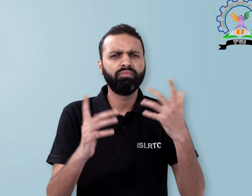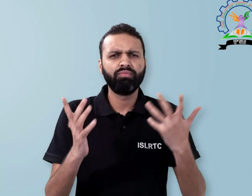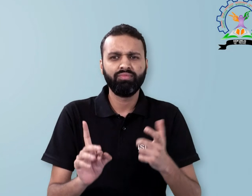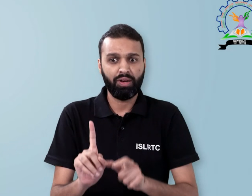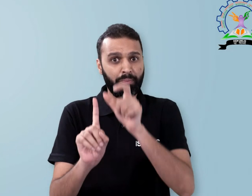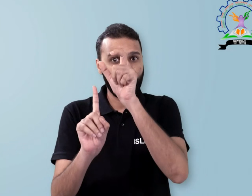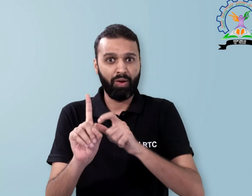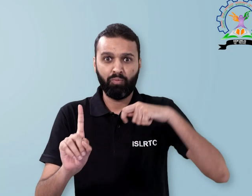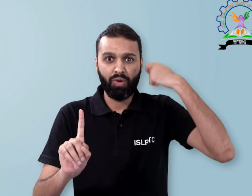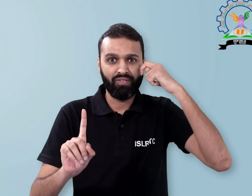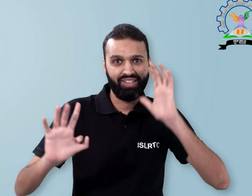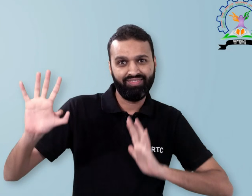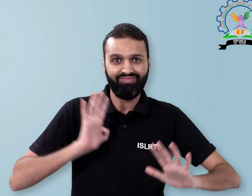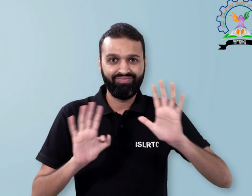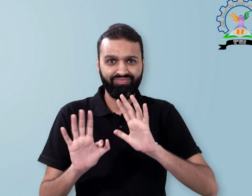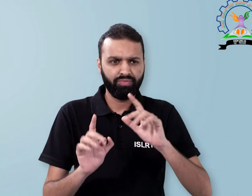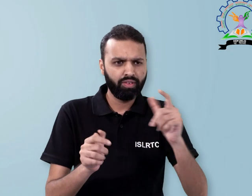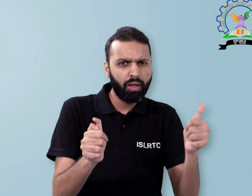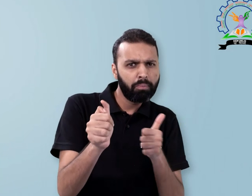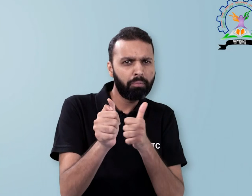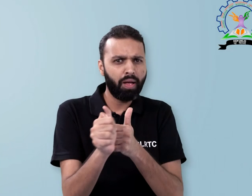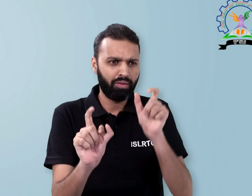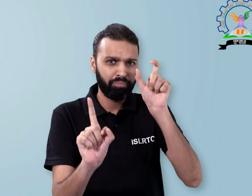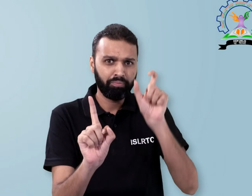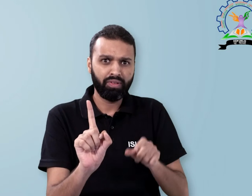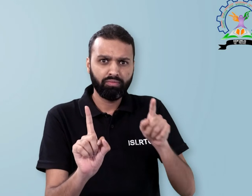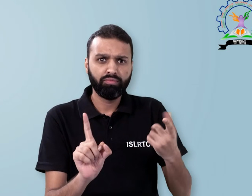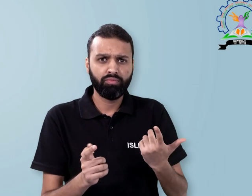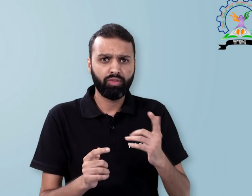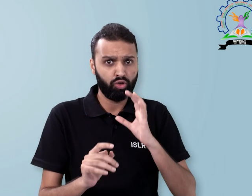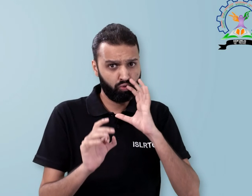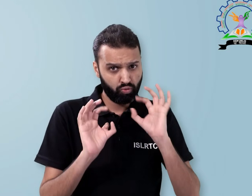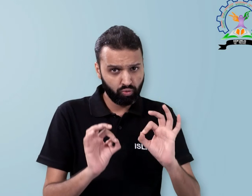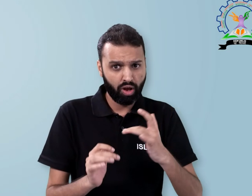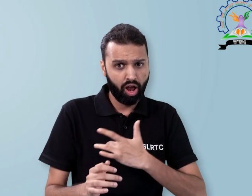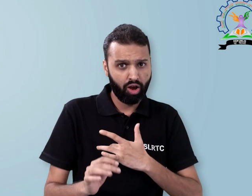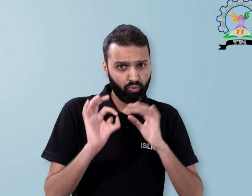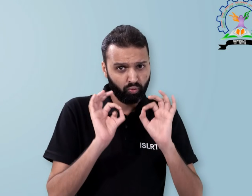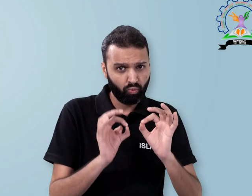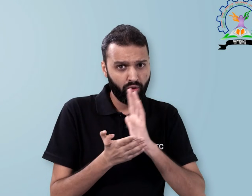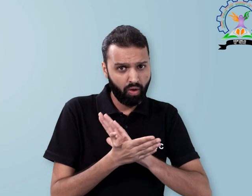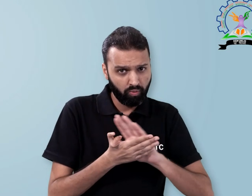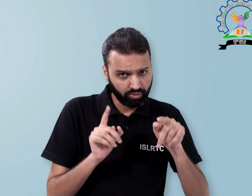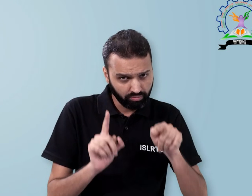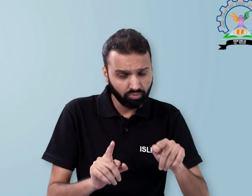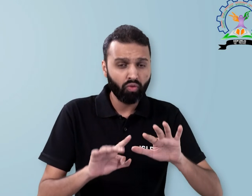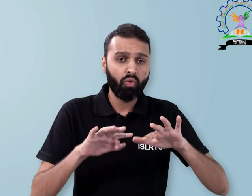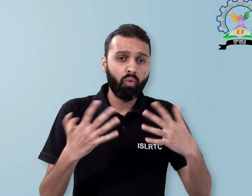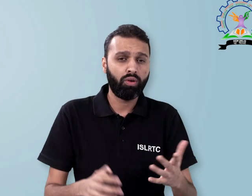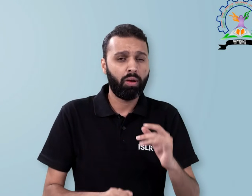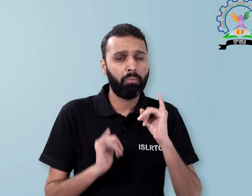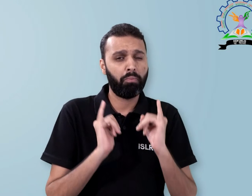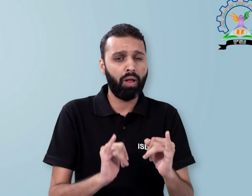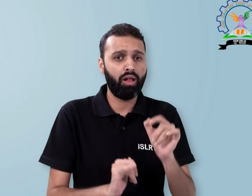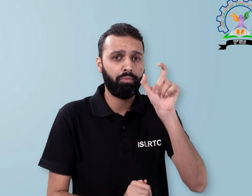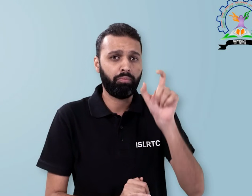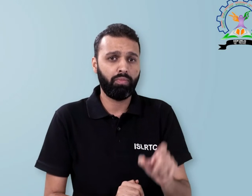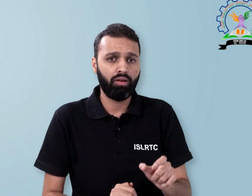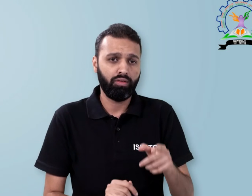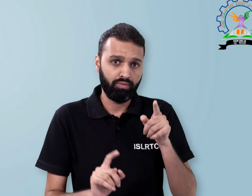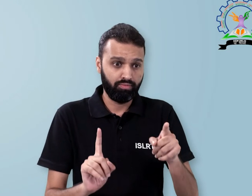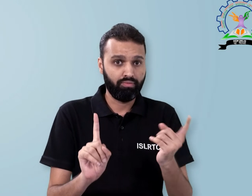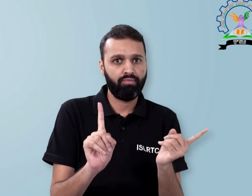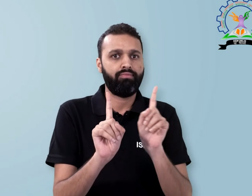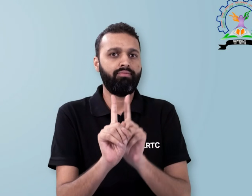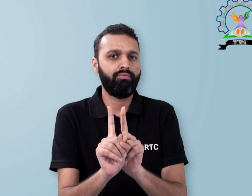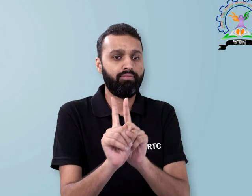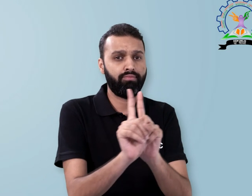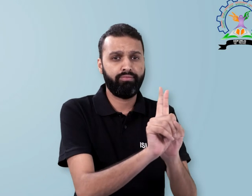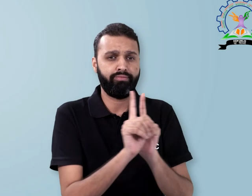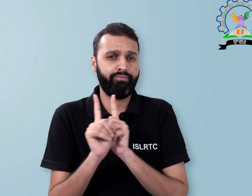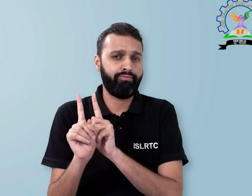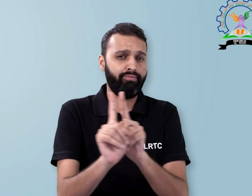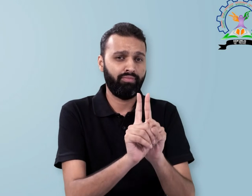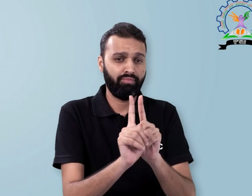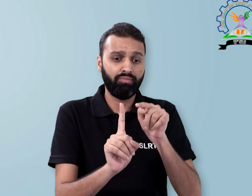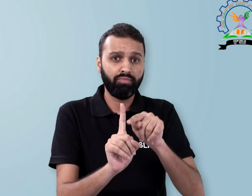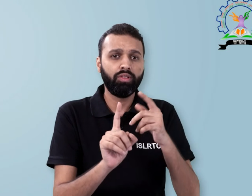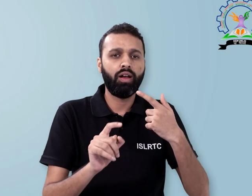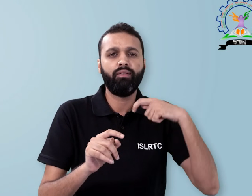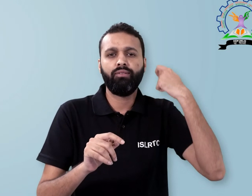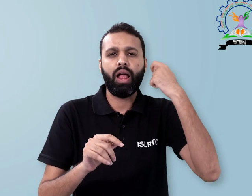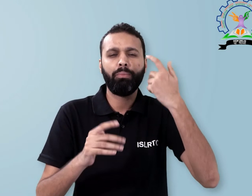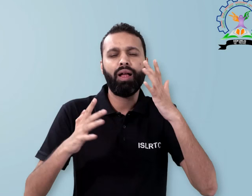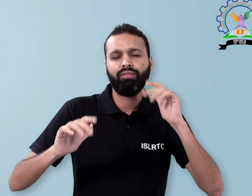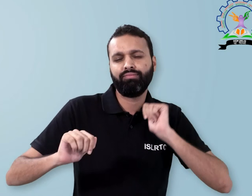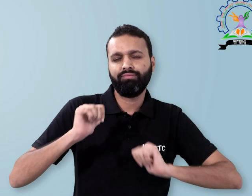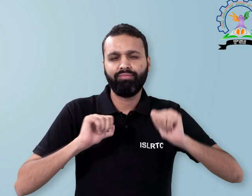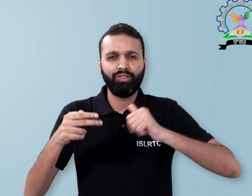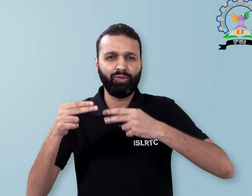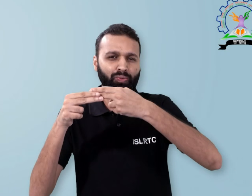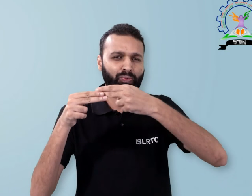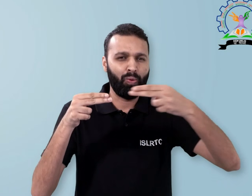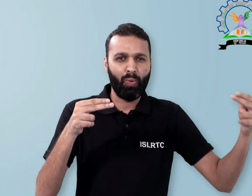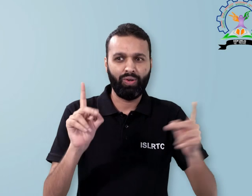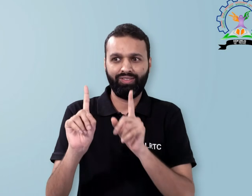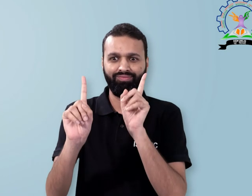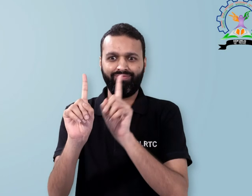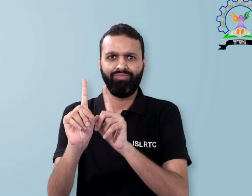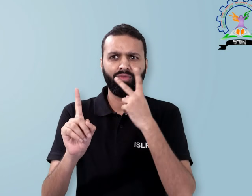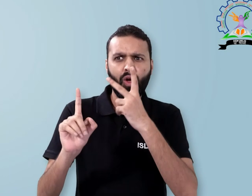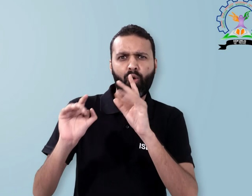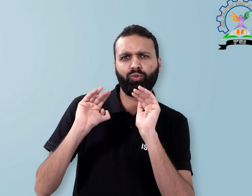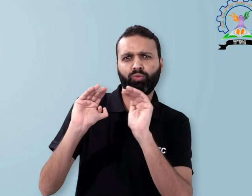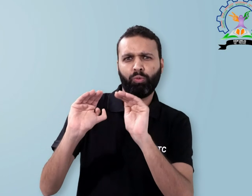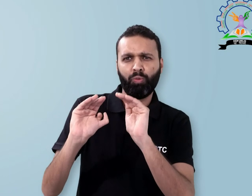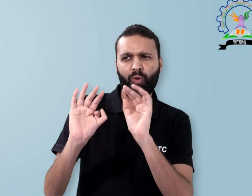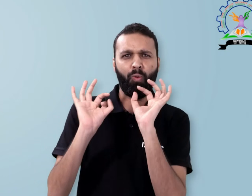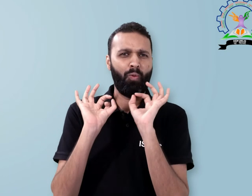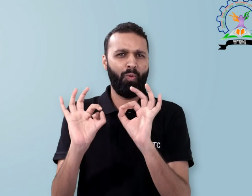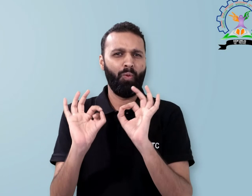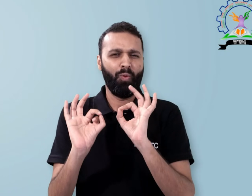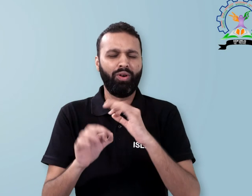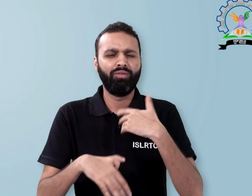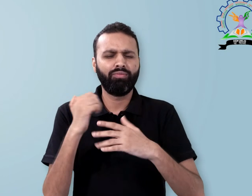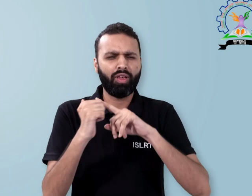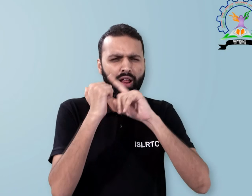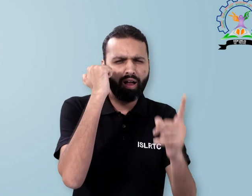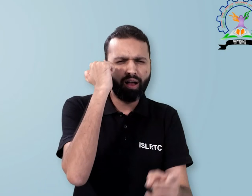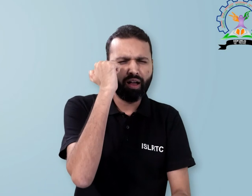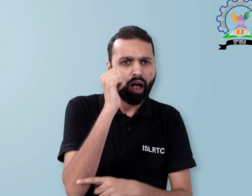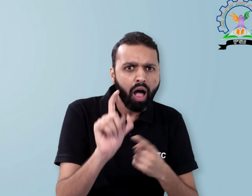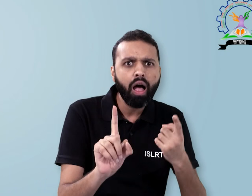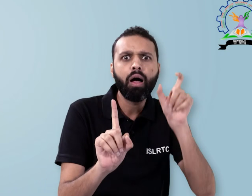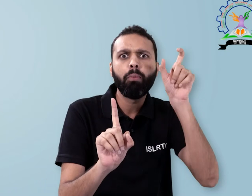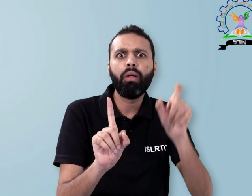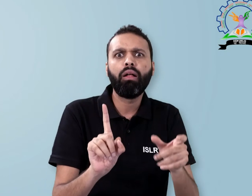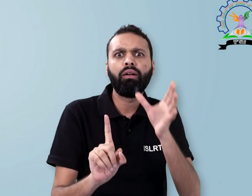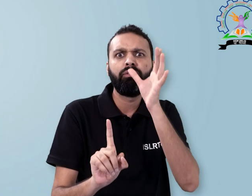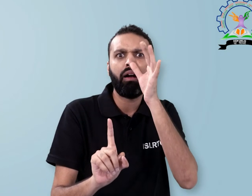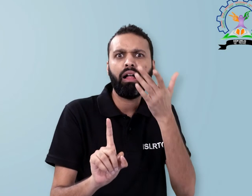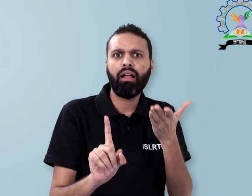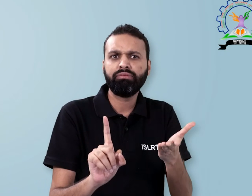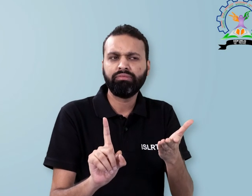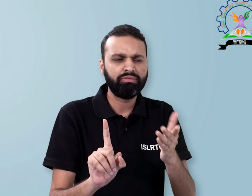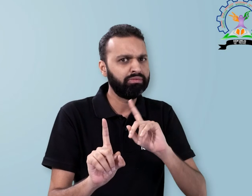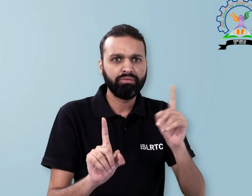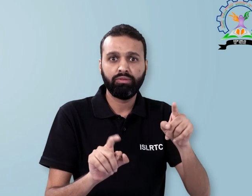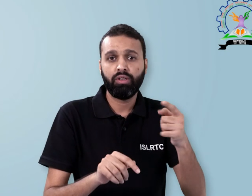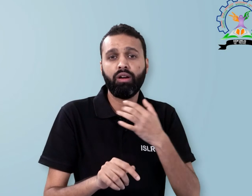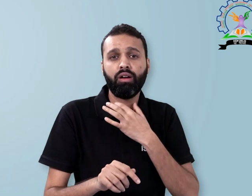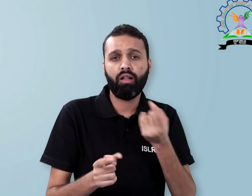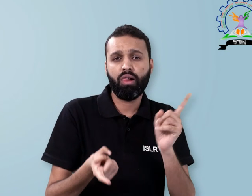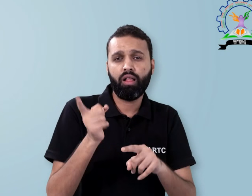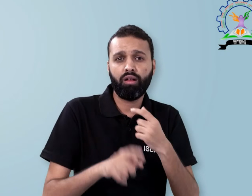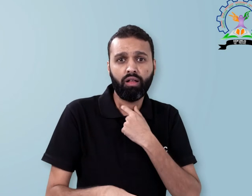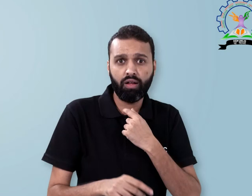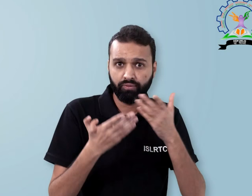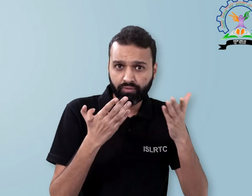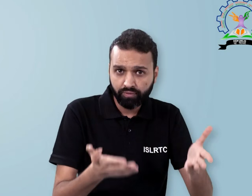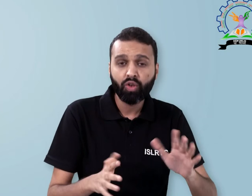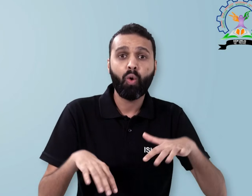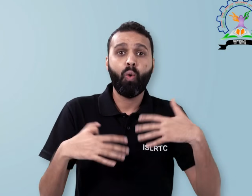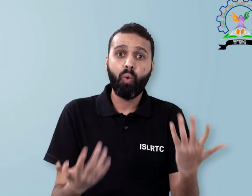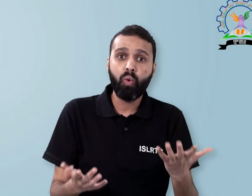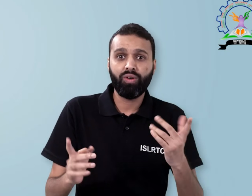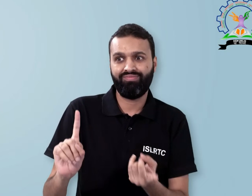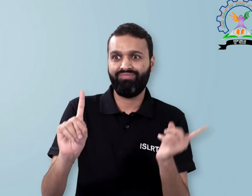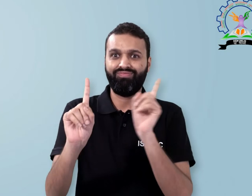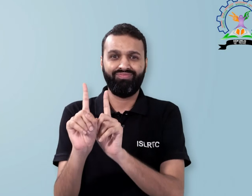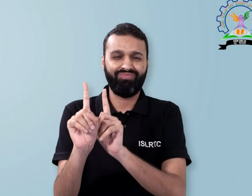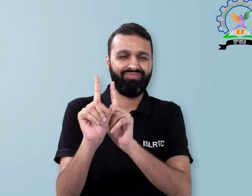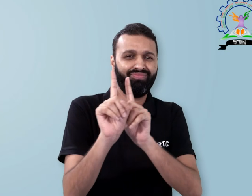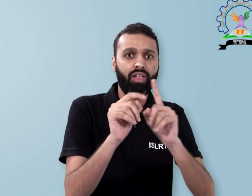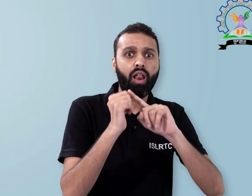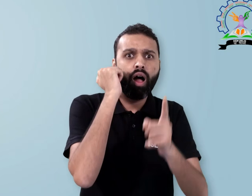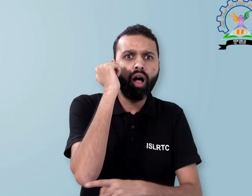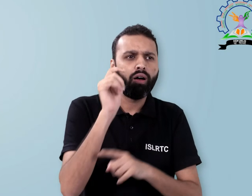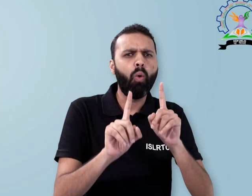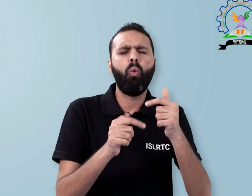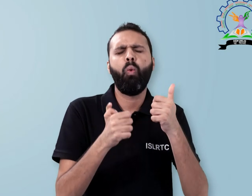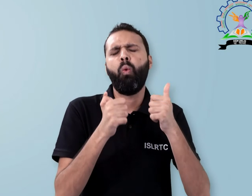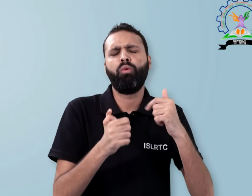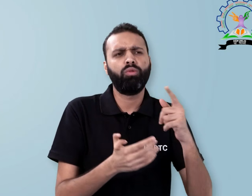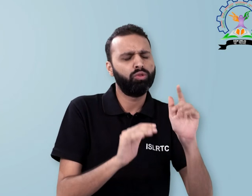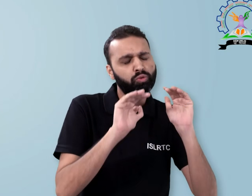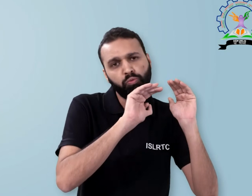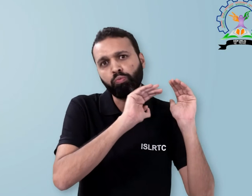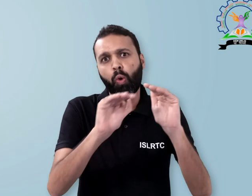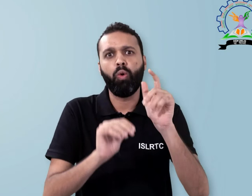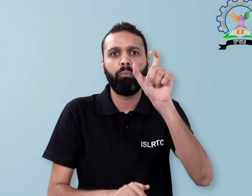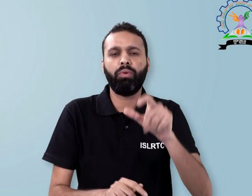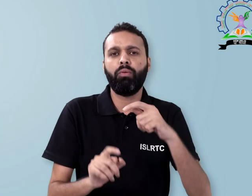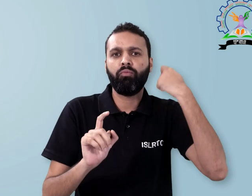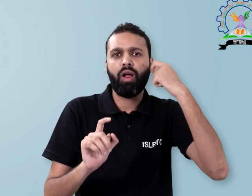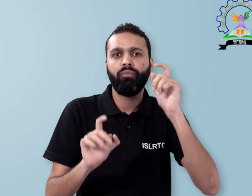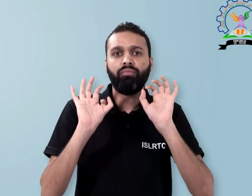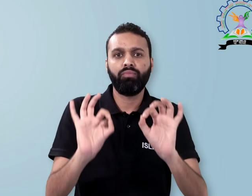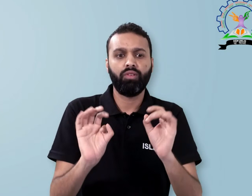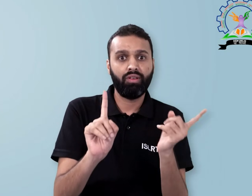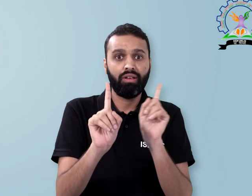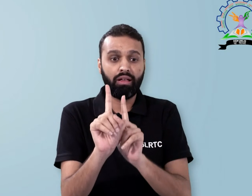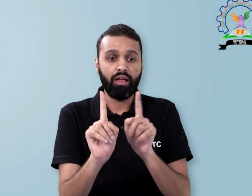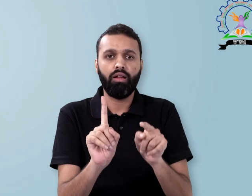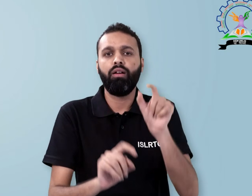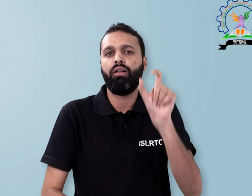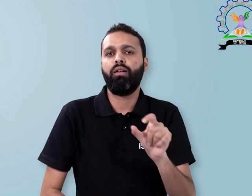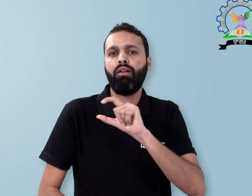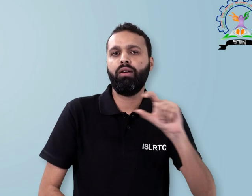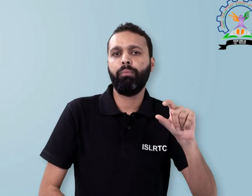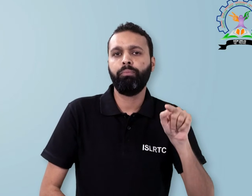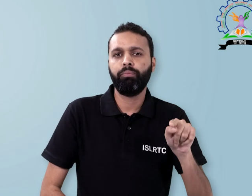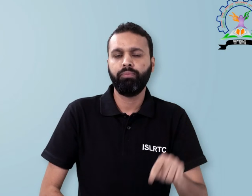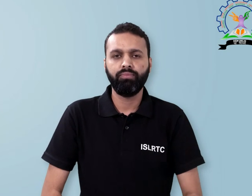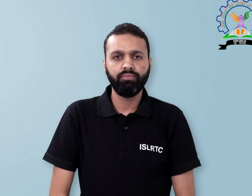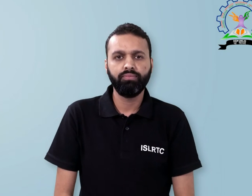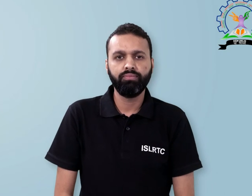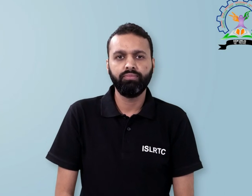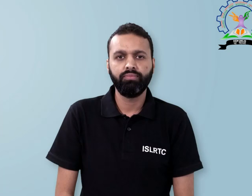A character who contrasts with another character, usually the protagonist, to highlight particular qualities.